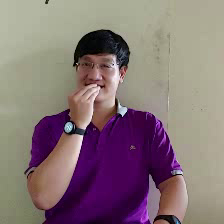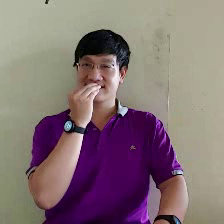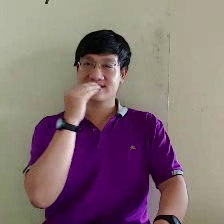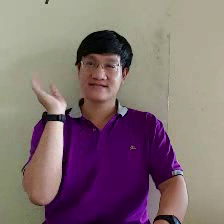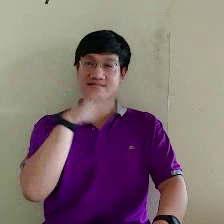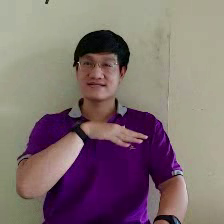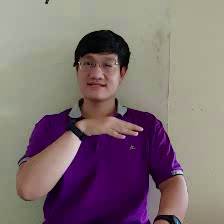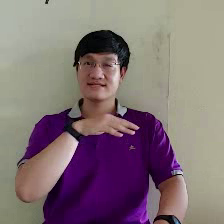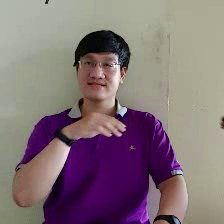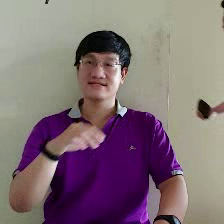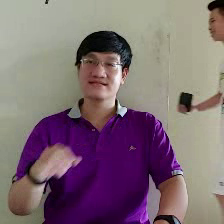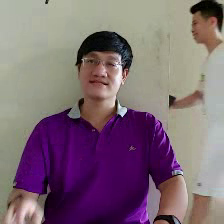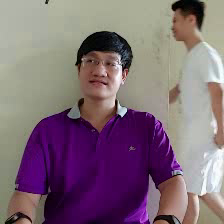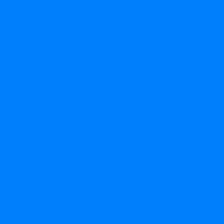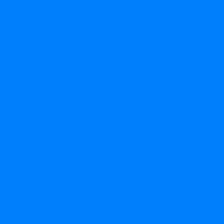Nói xấu